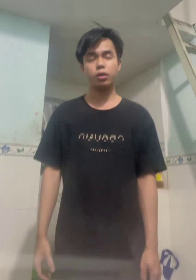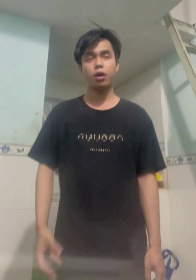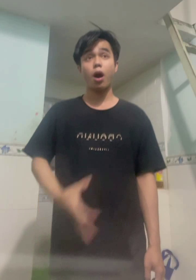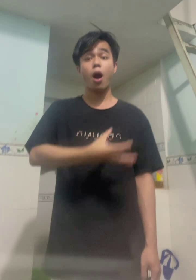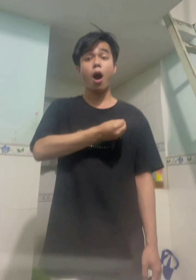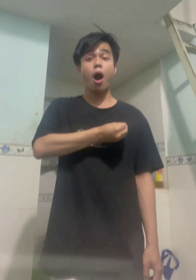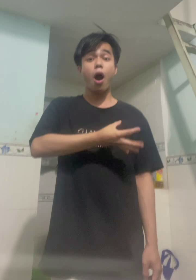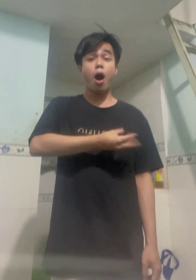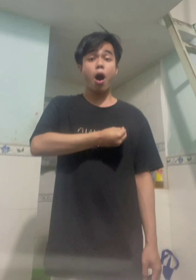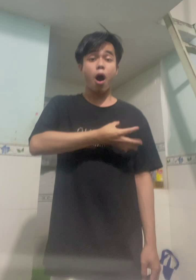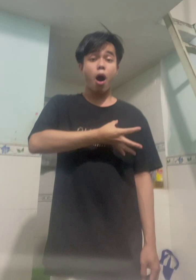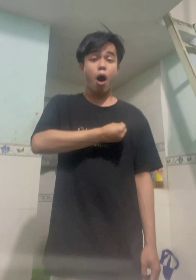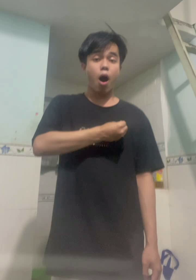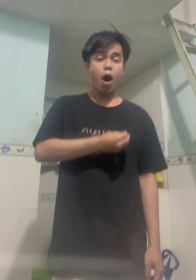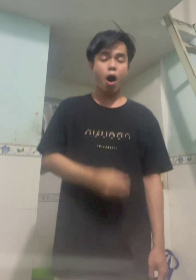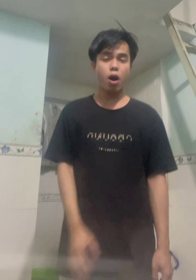lo so